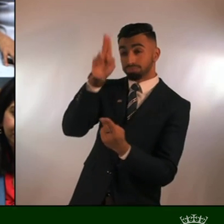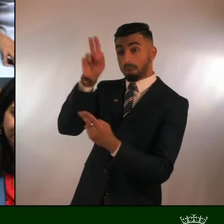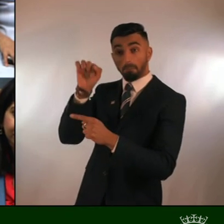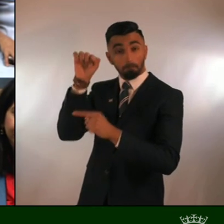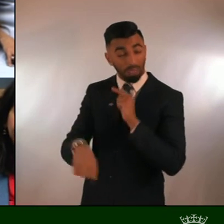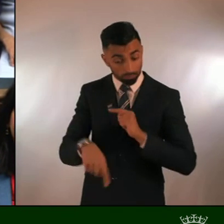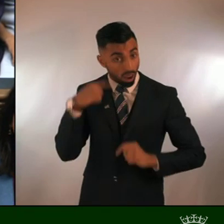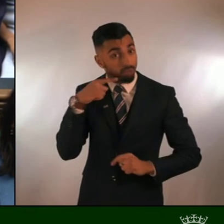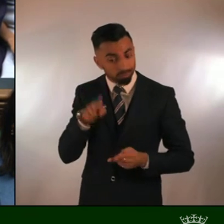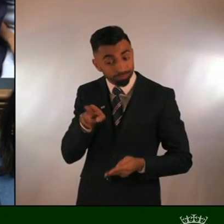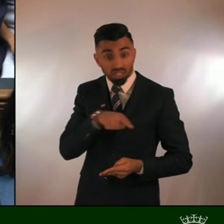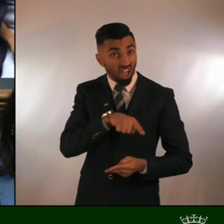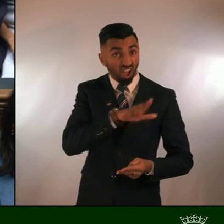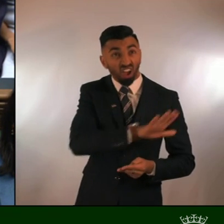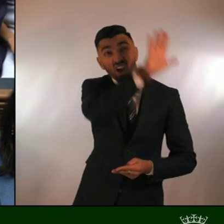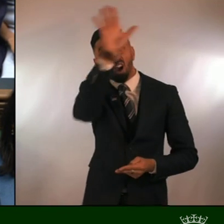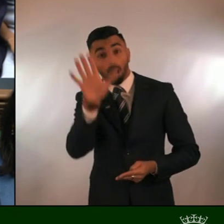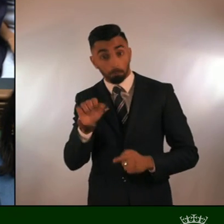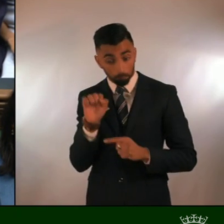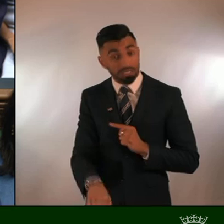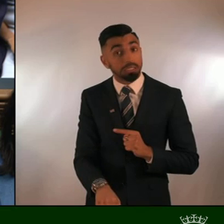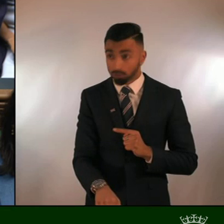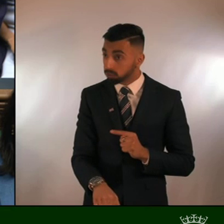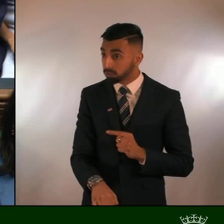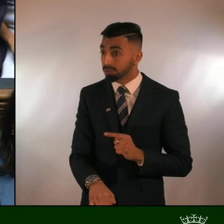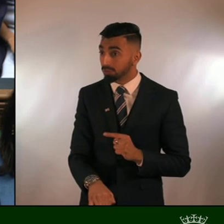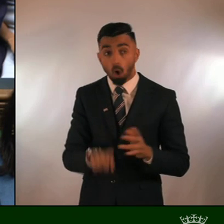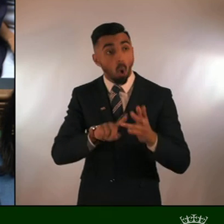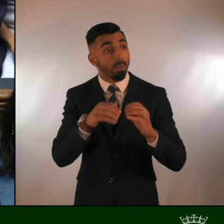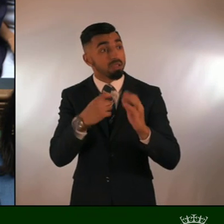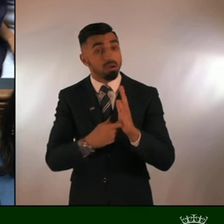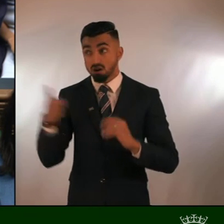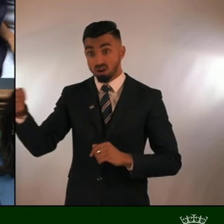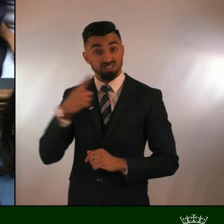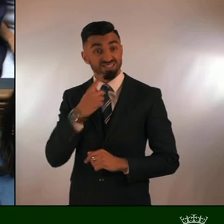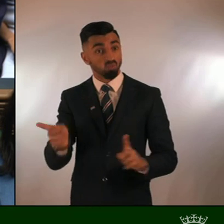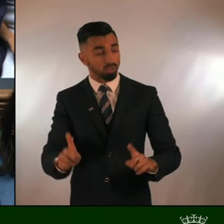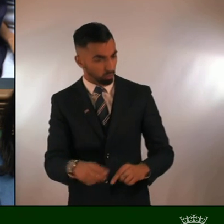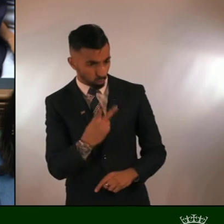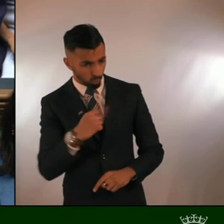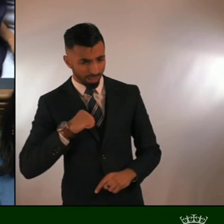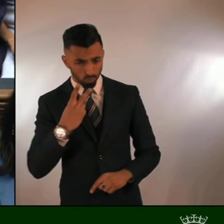The OBR expects that half a million more people will be in work by 2025.